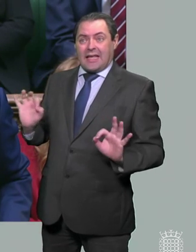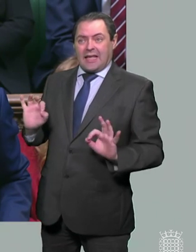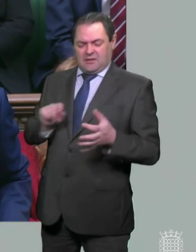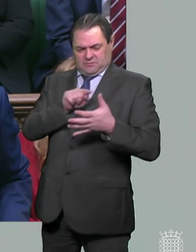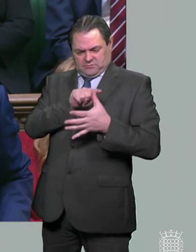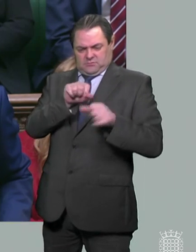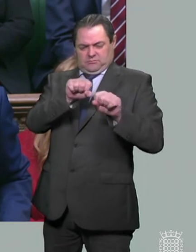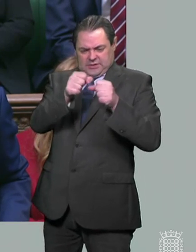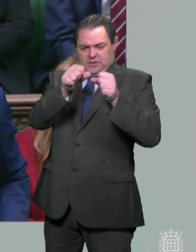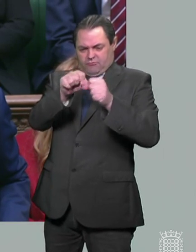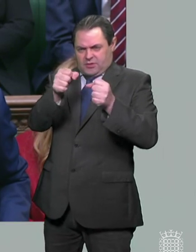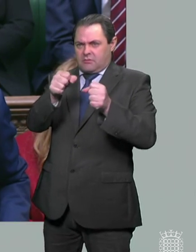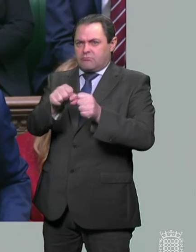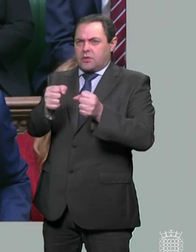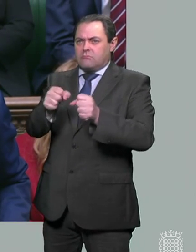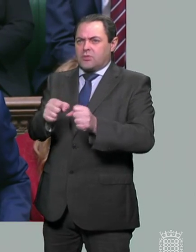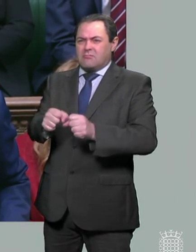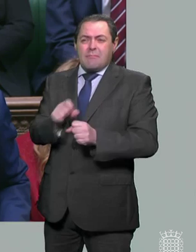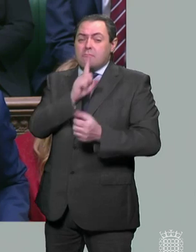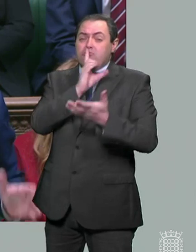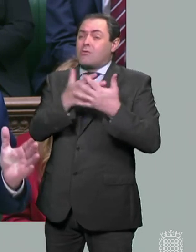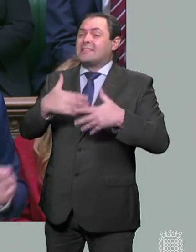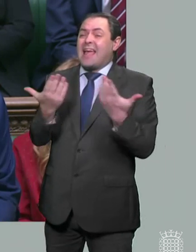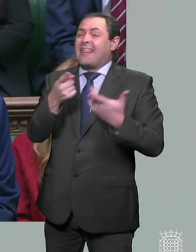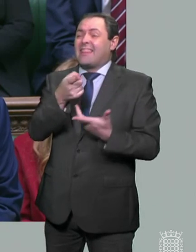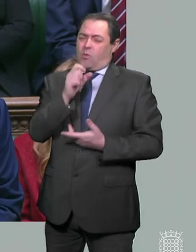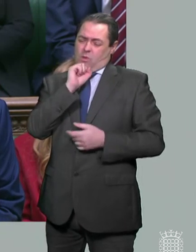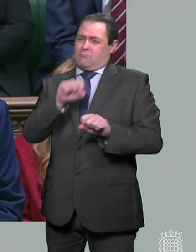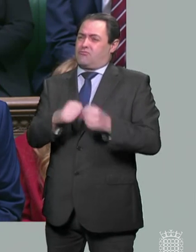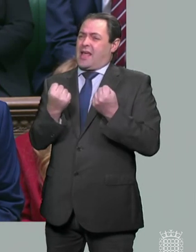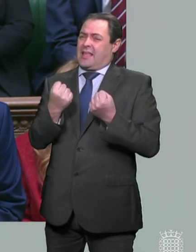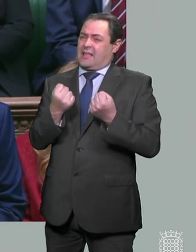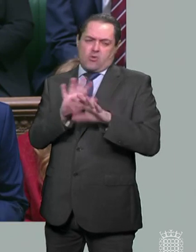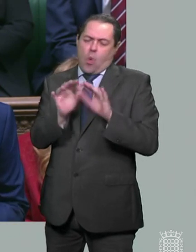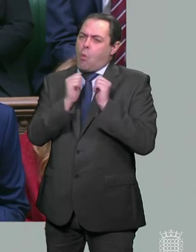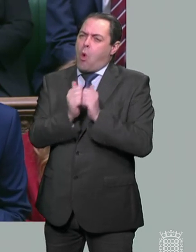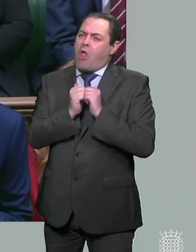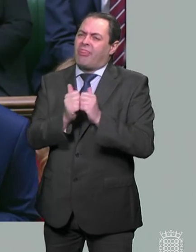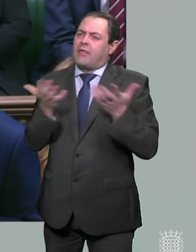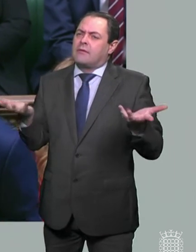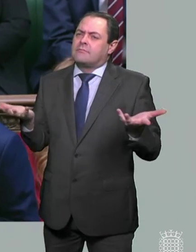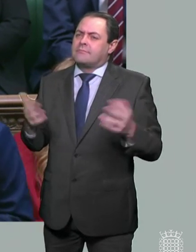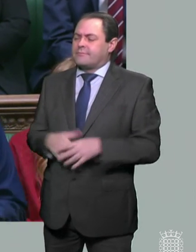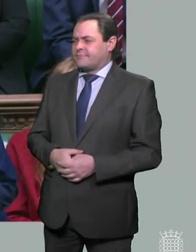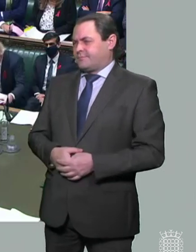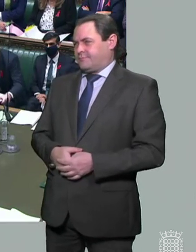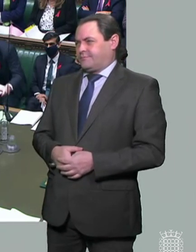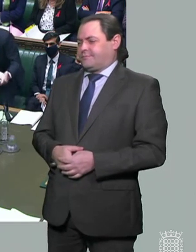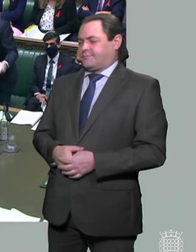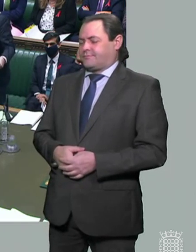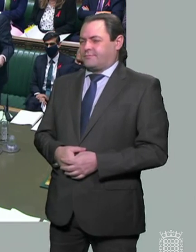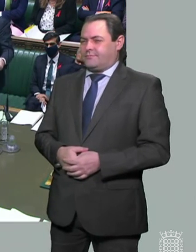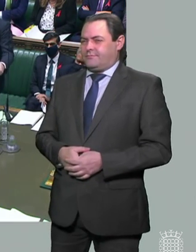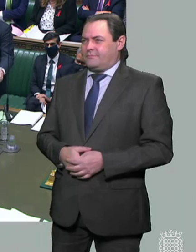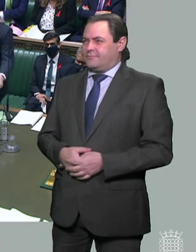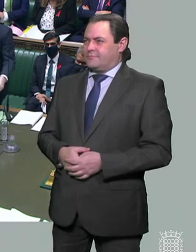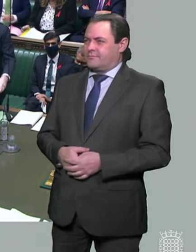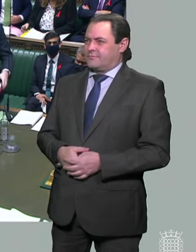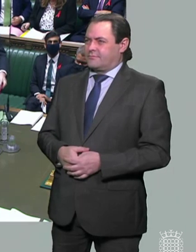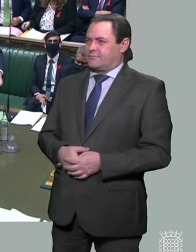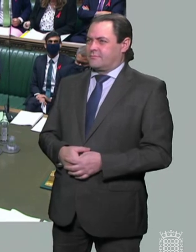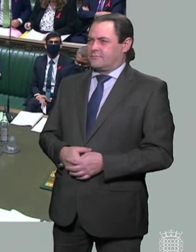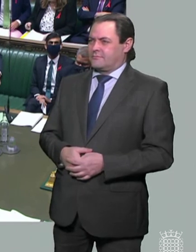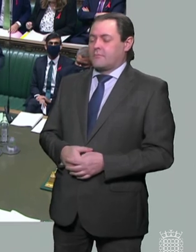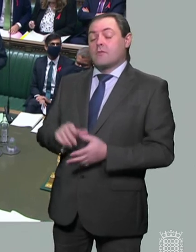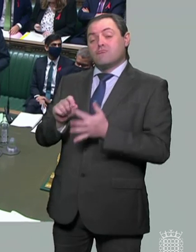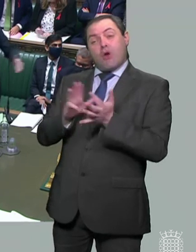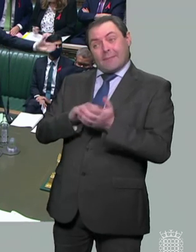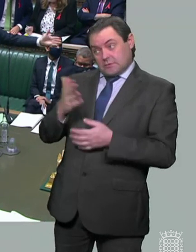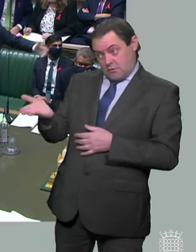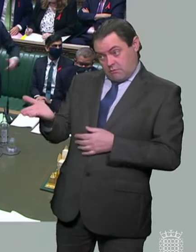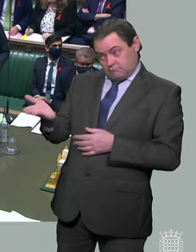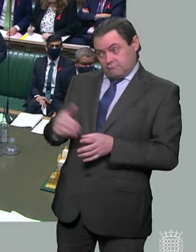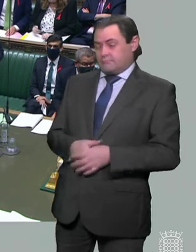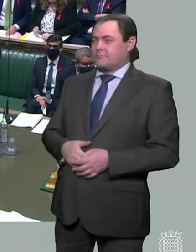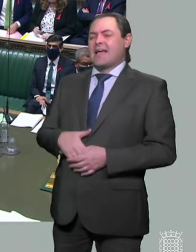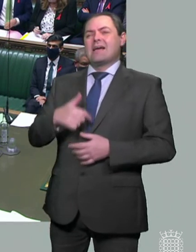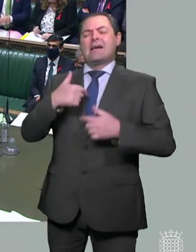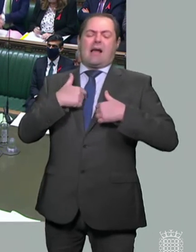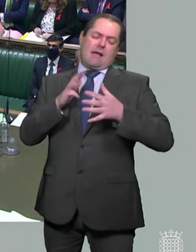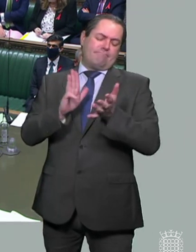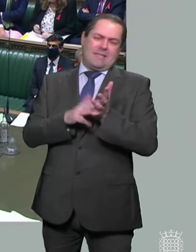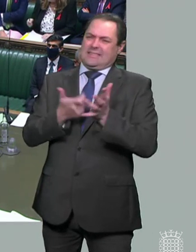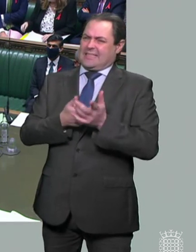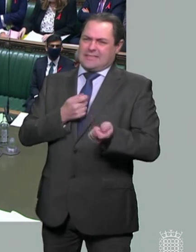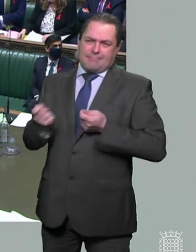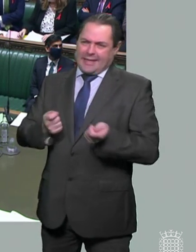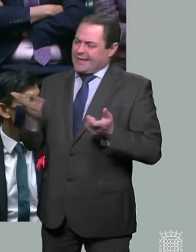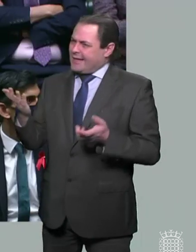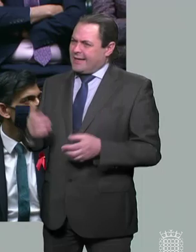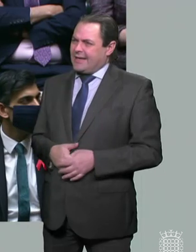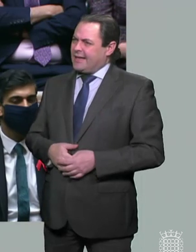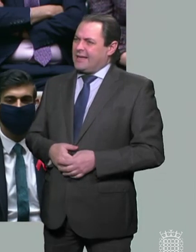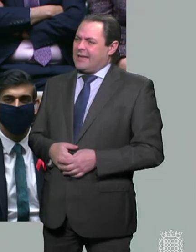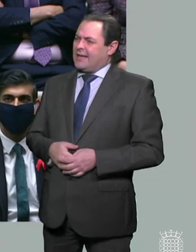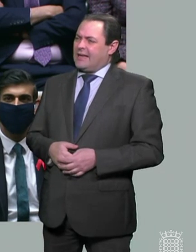Is it not the truth that any promises from this Prime Minister are not worth the manifesto paper they are written on?